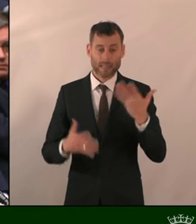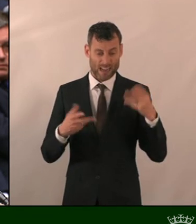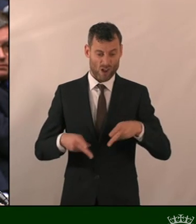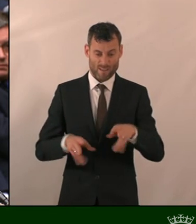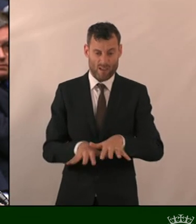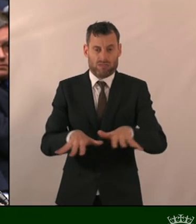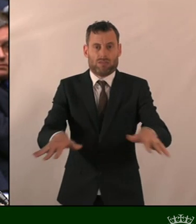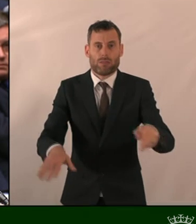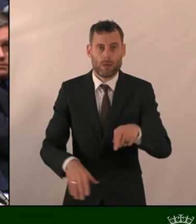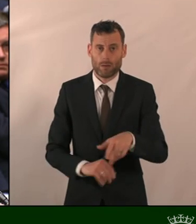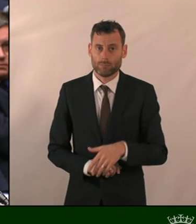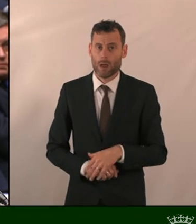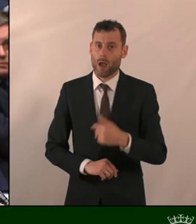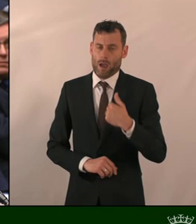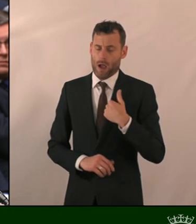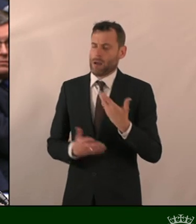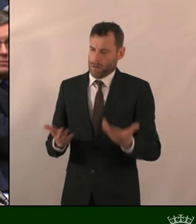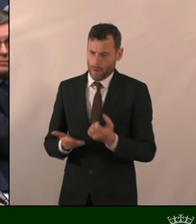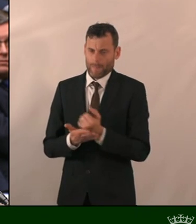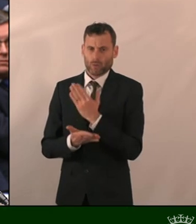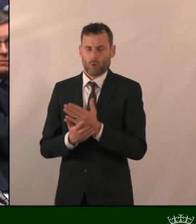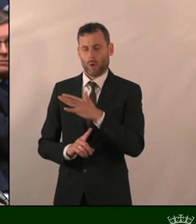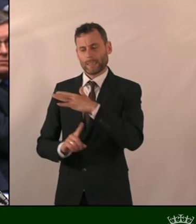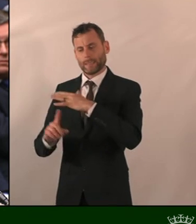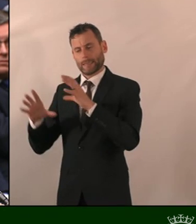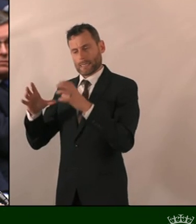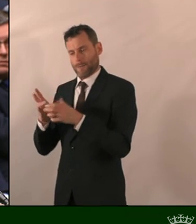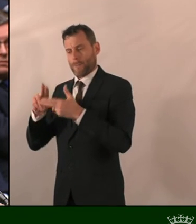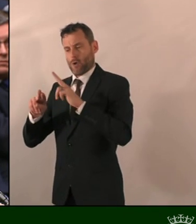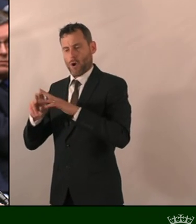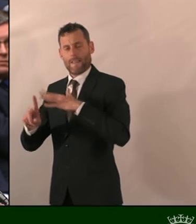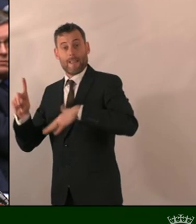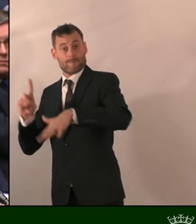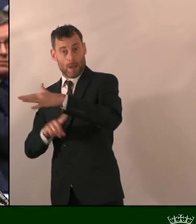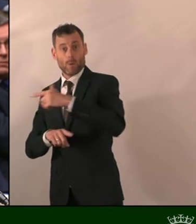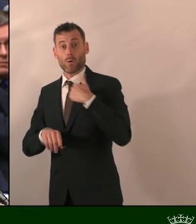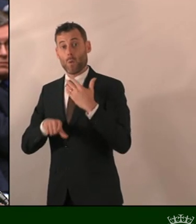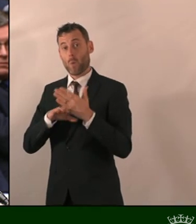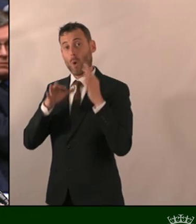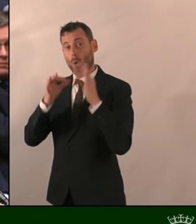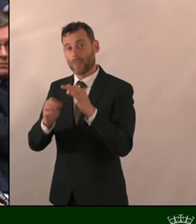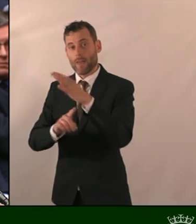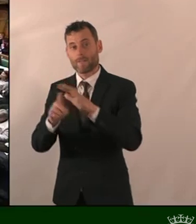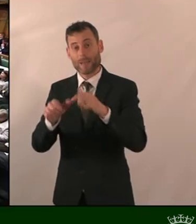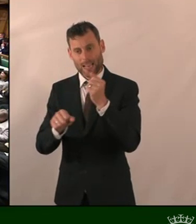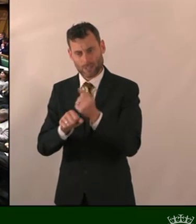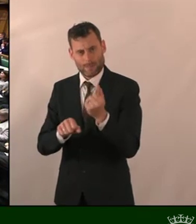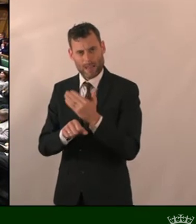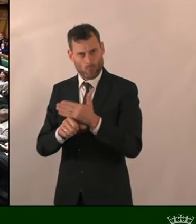I will ensure that the Department for Environment, Food and Rural Affairs, working with the Environment Agency, takes the necessary steps.